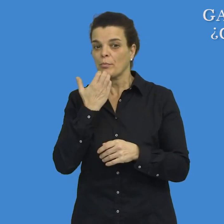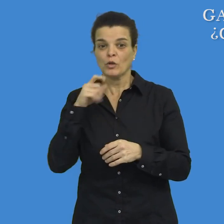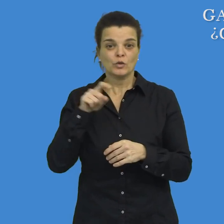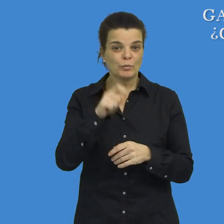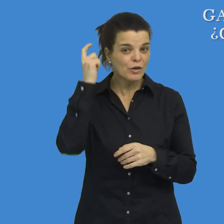cancer